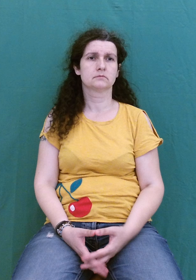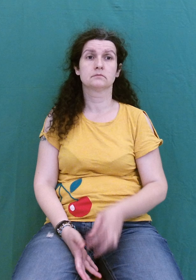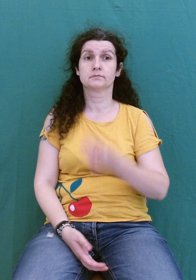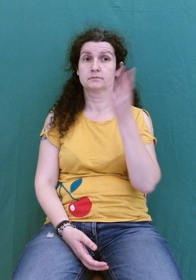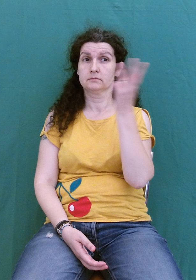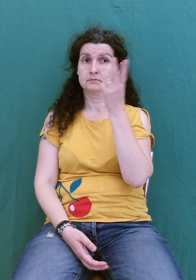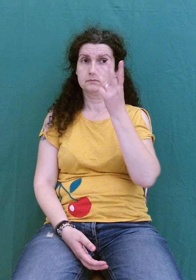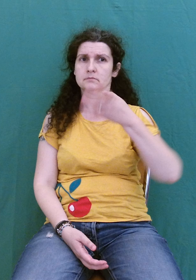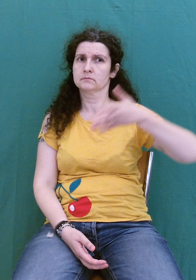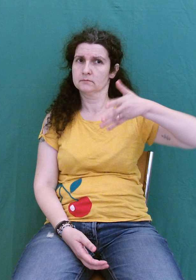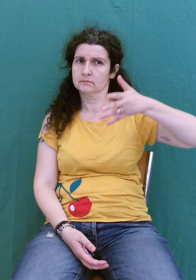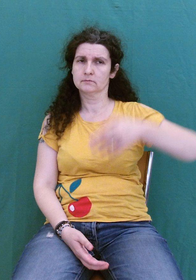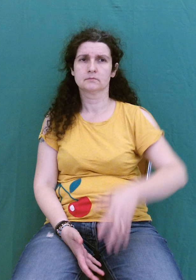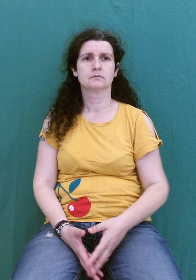33 ΧΡΟΝΩΝ